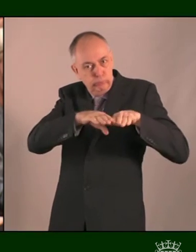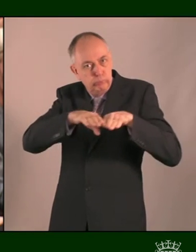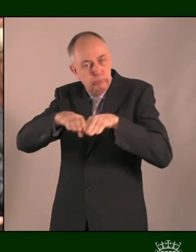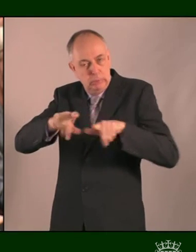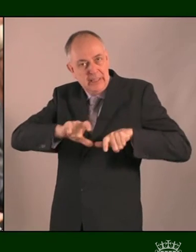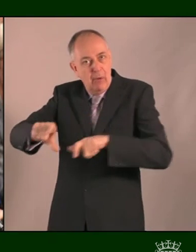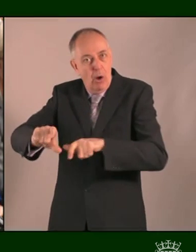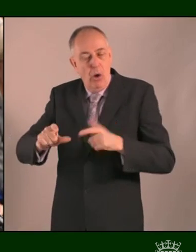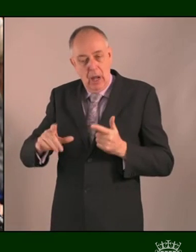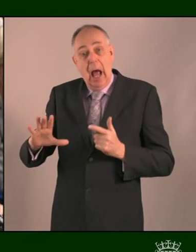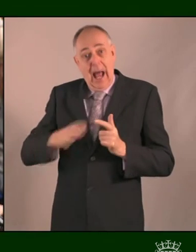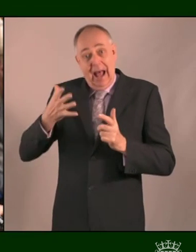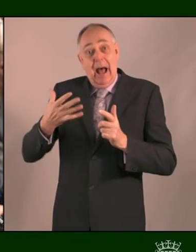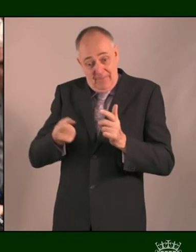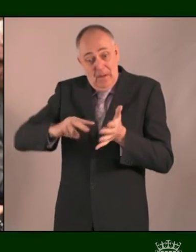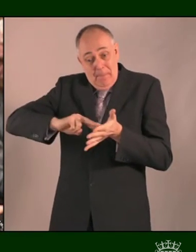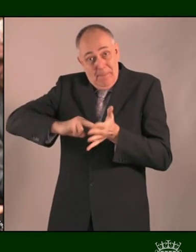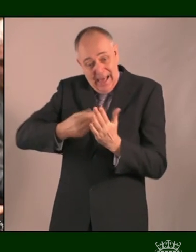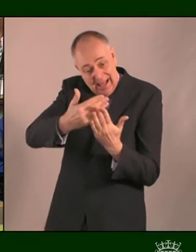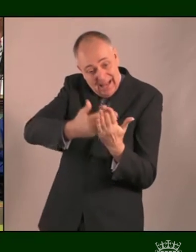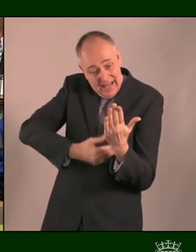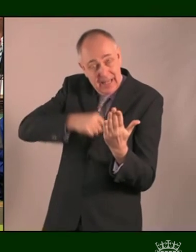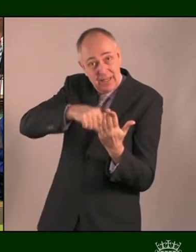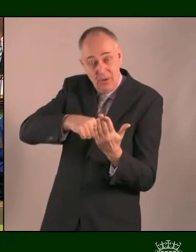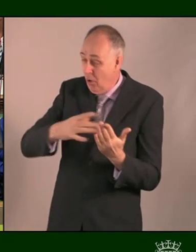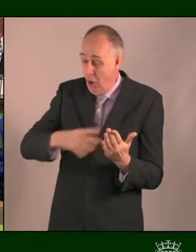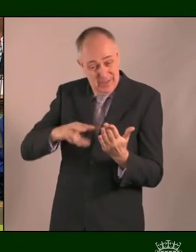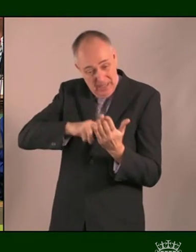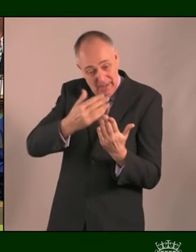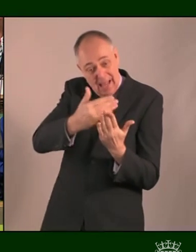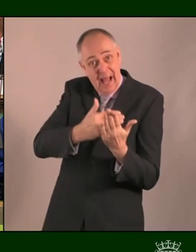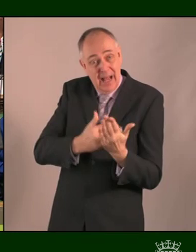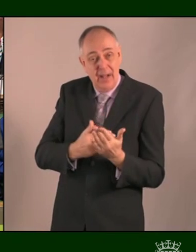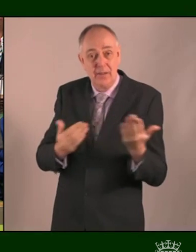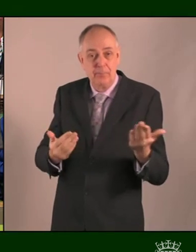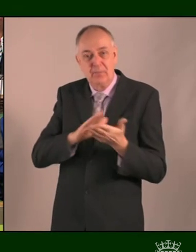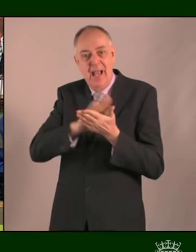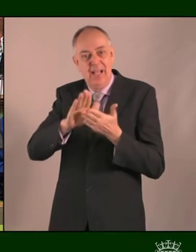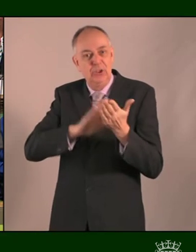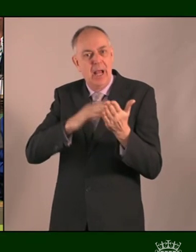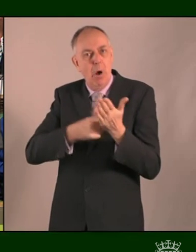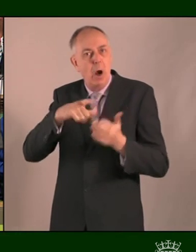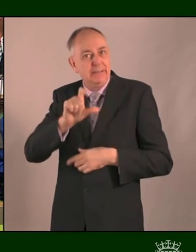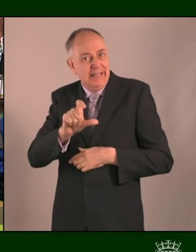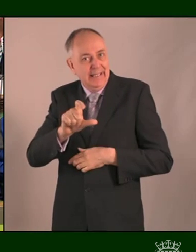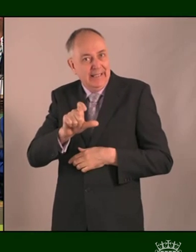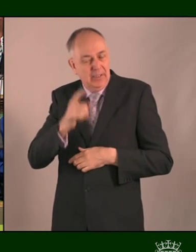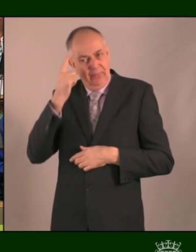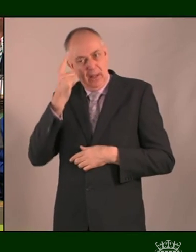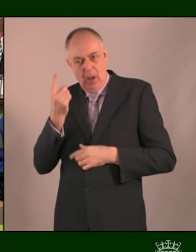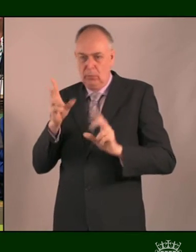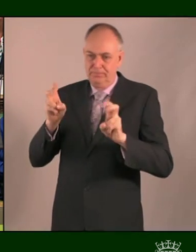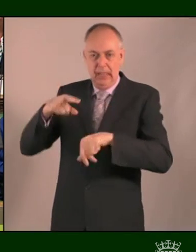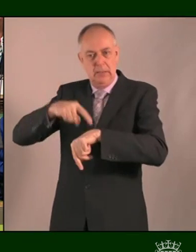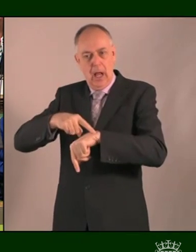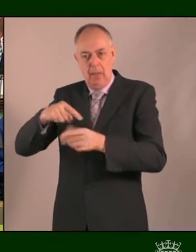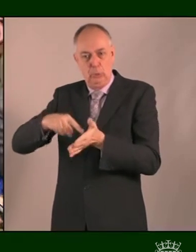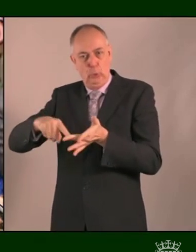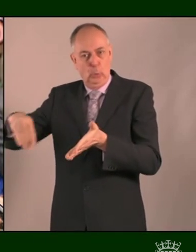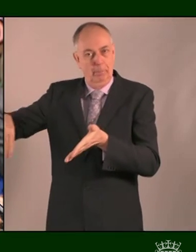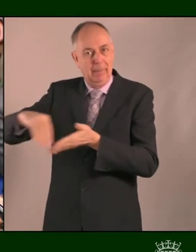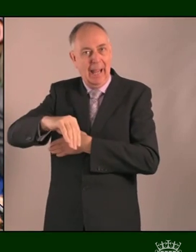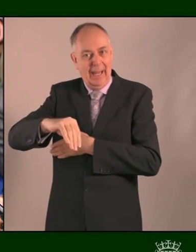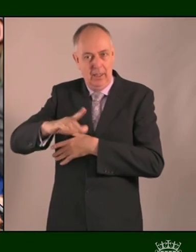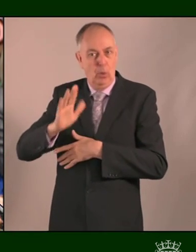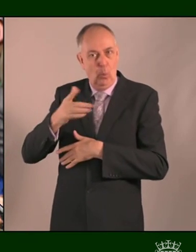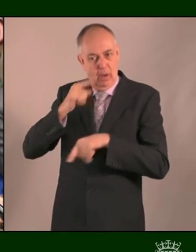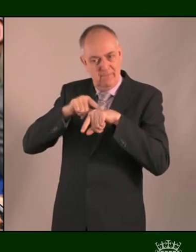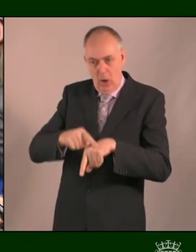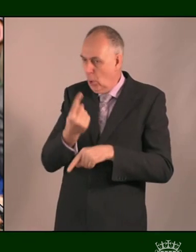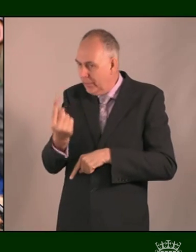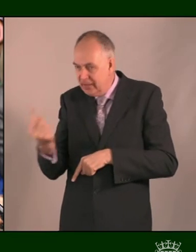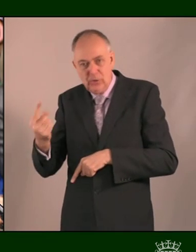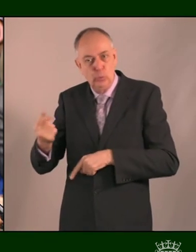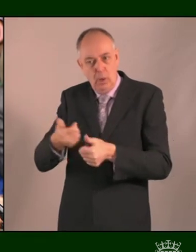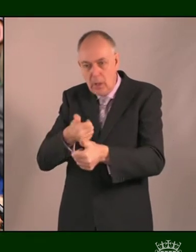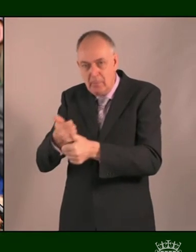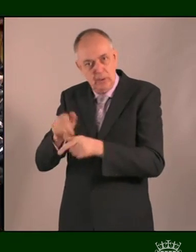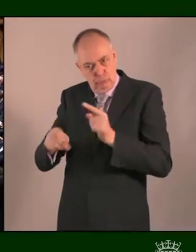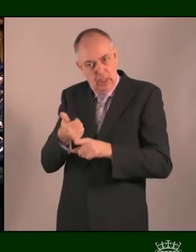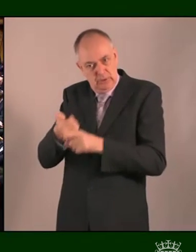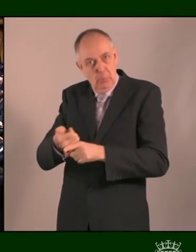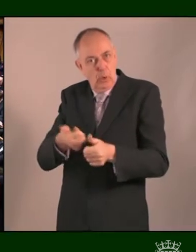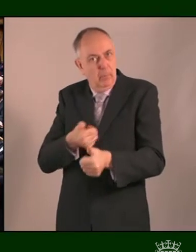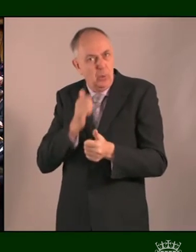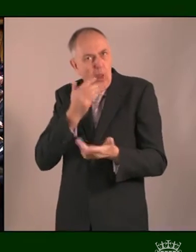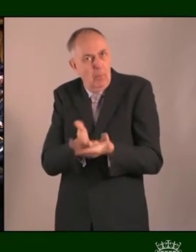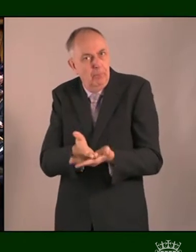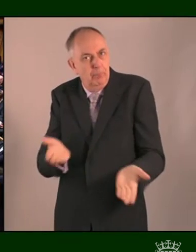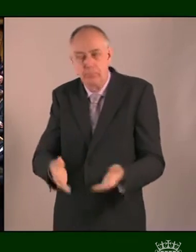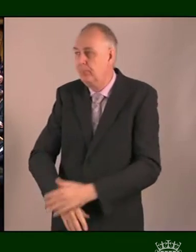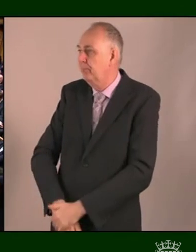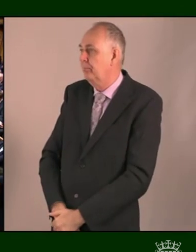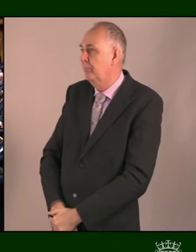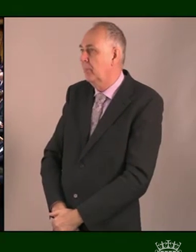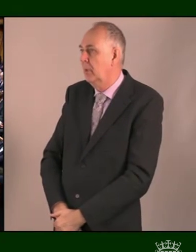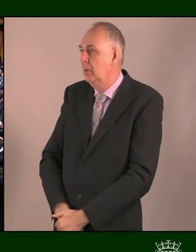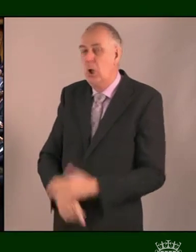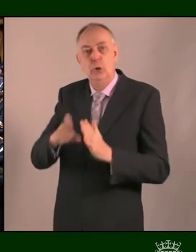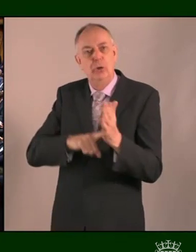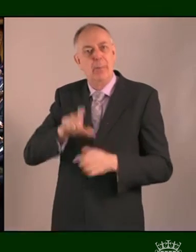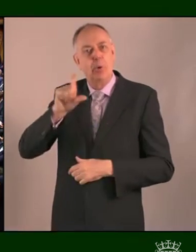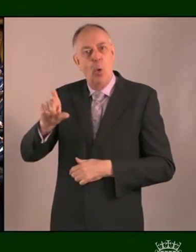Our action plan—our battle plan—points to mitigations that already exist, such as Her Majesty’s Revenue and Customs’ Time to Pay arrangements, which are available on a case-by-case basis to support firms struggling with payments.